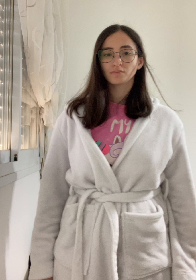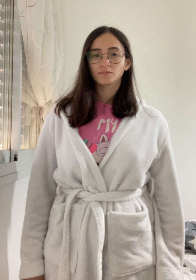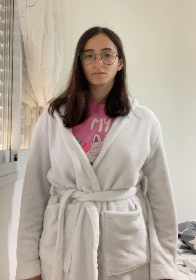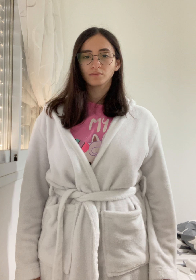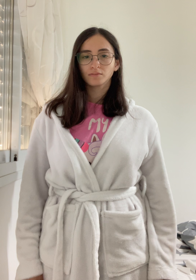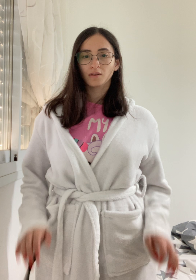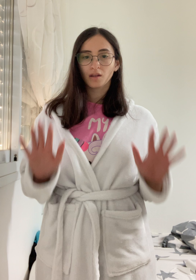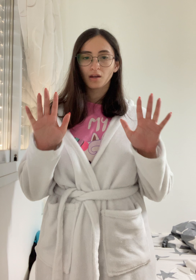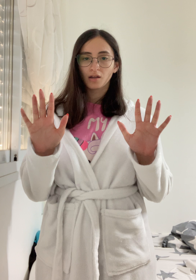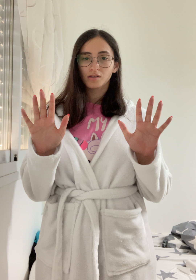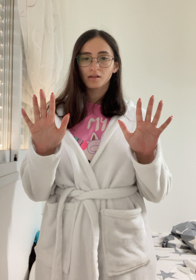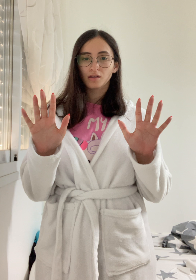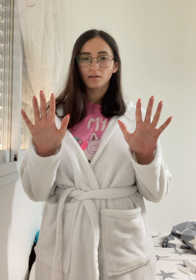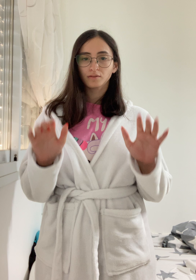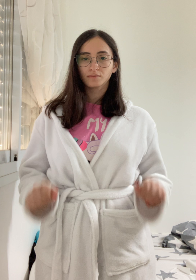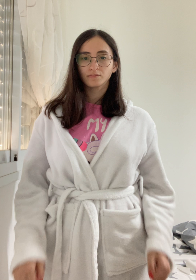עשר